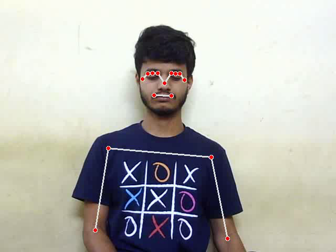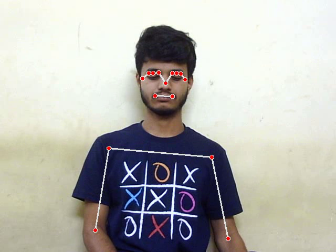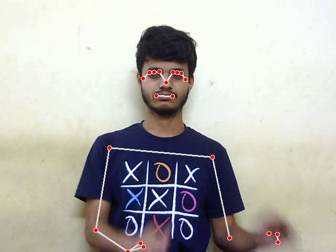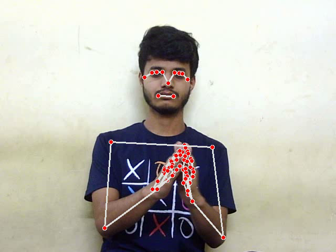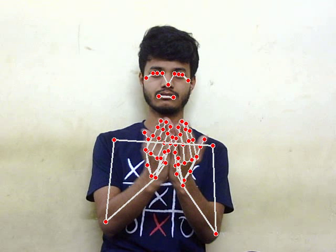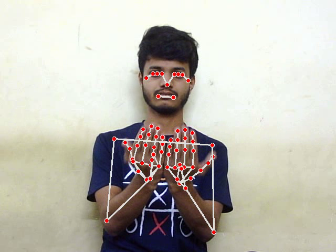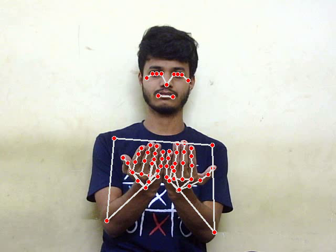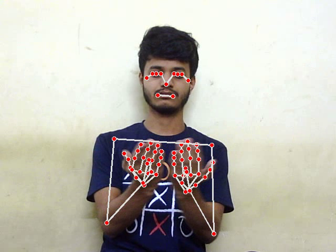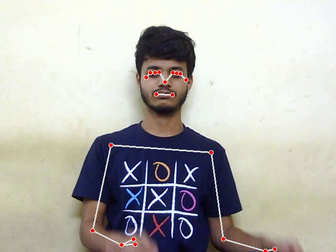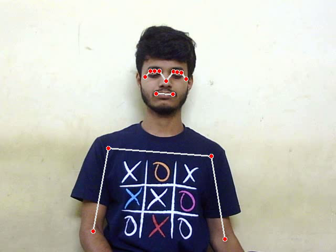book